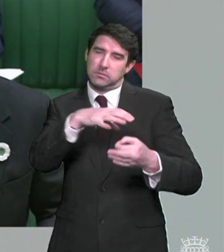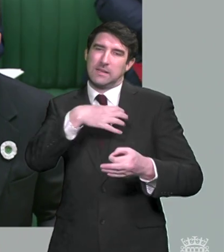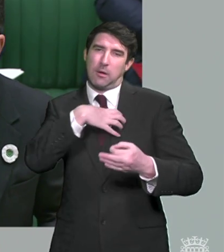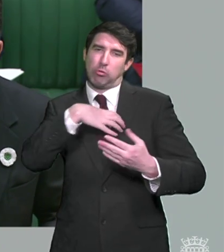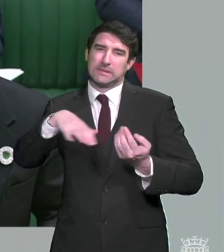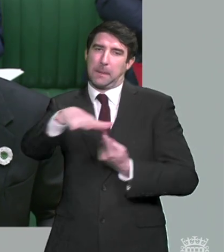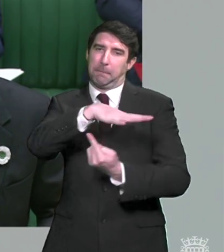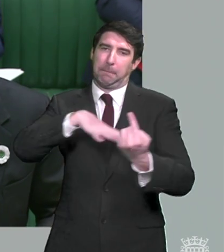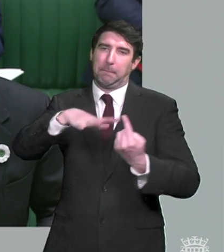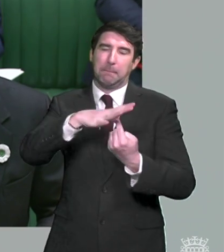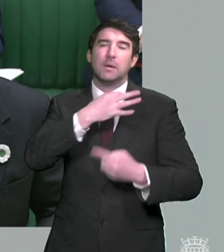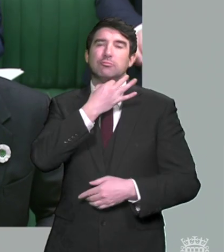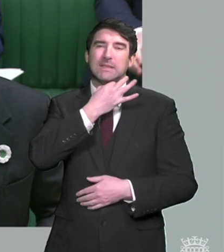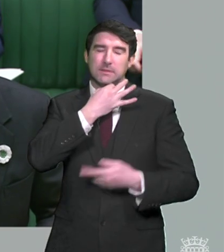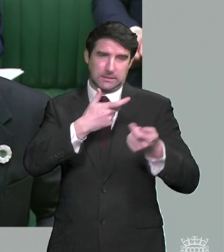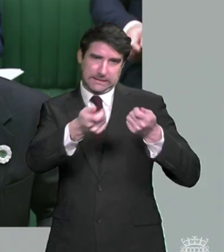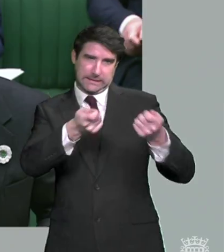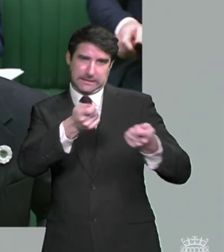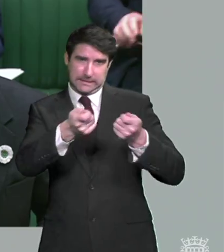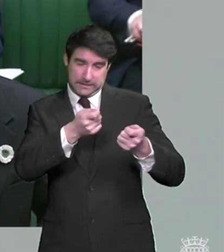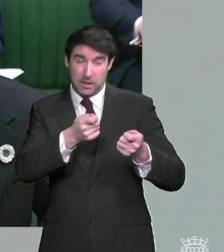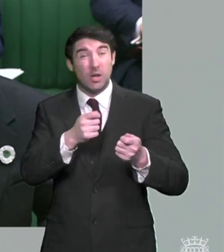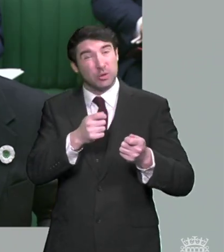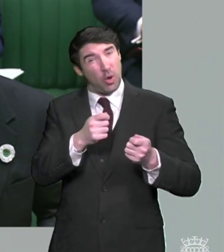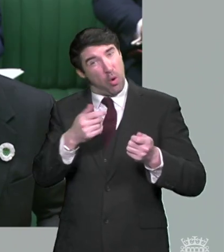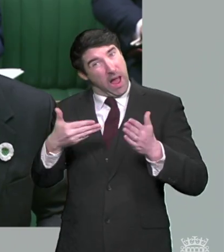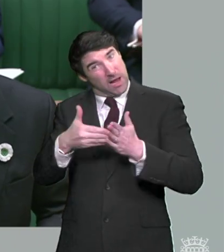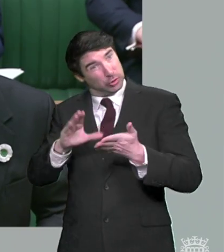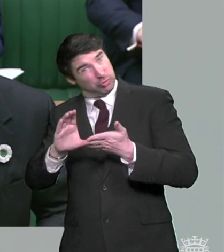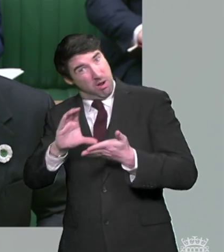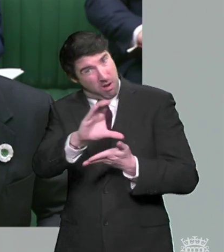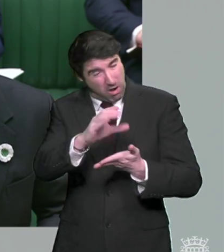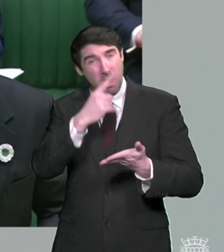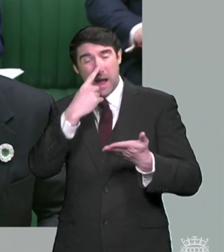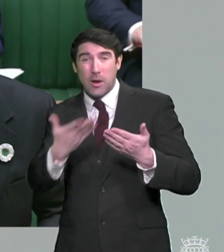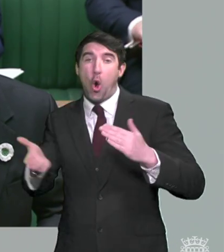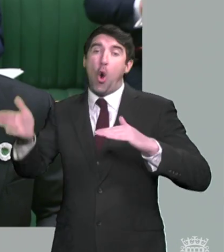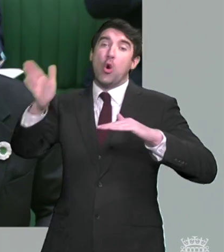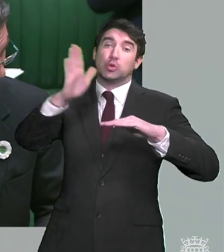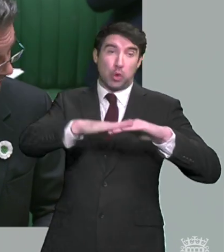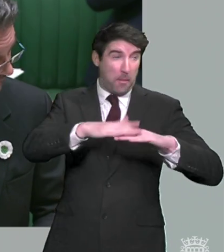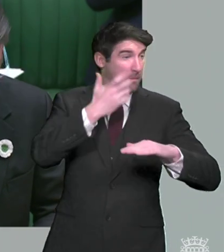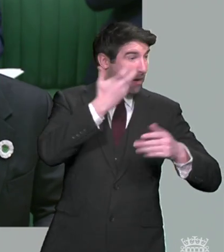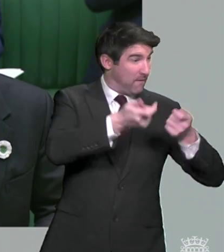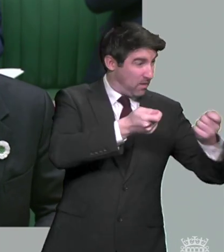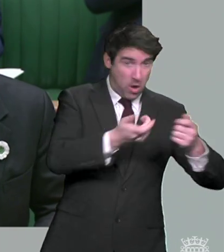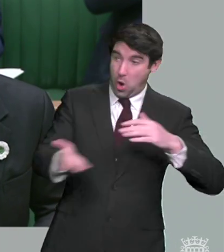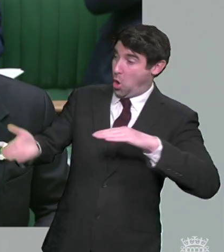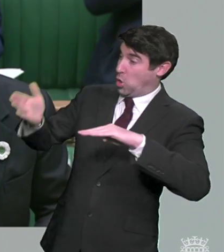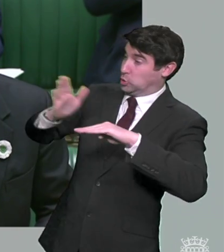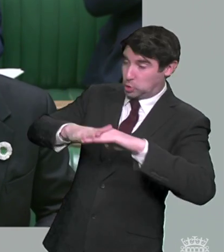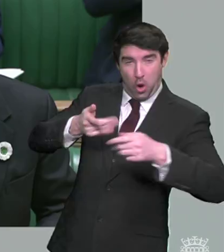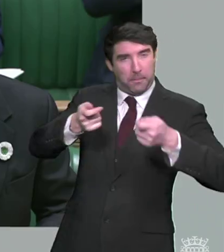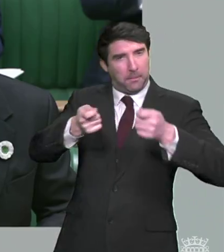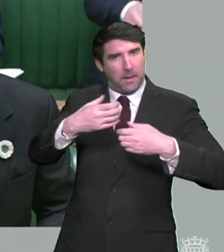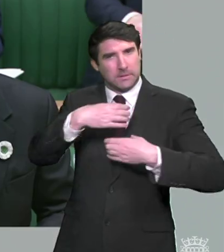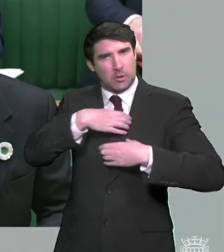That additional security funding ensures PSNI’s ability to tackle the terrorist threat, while ensuring day-to-day policing is not compromised.